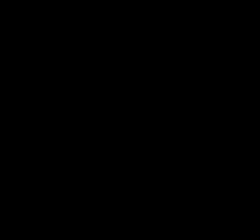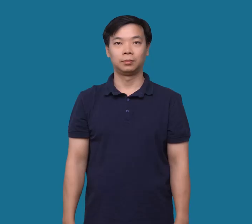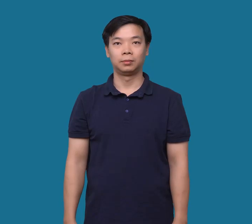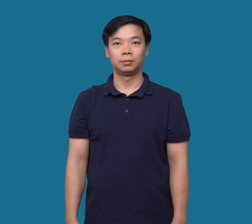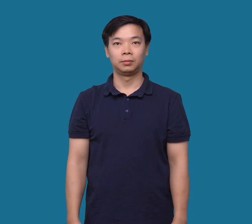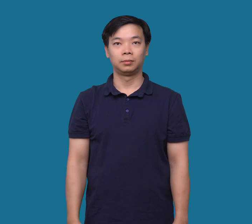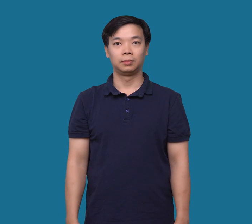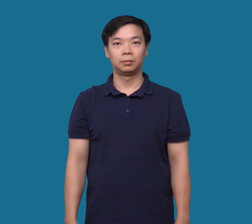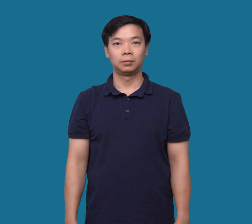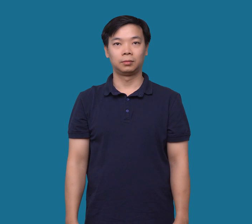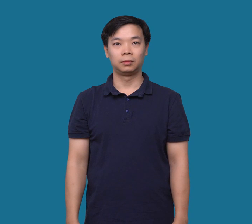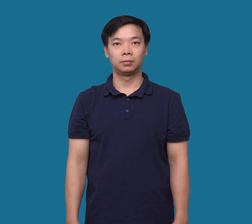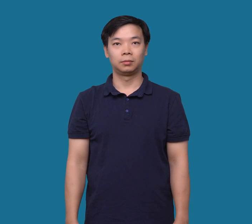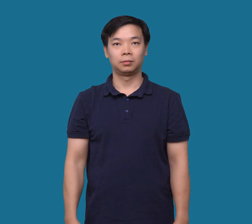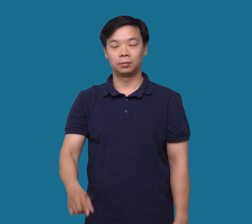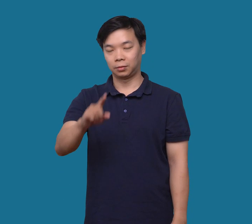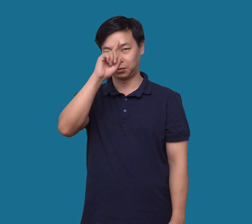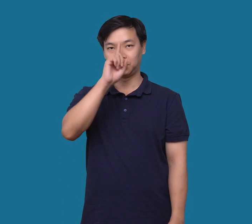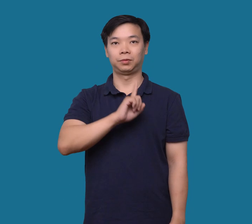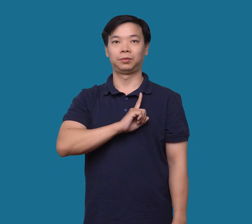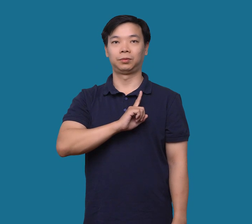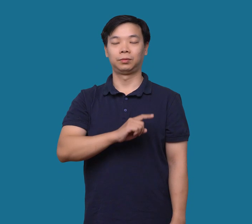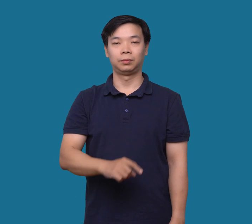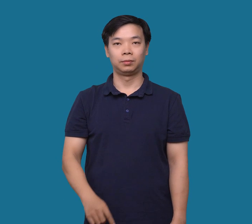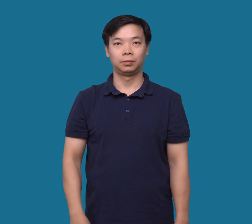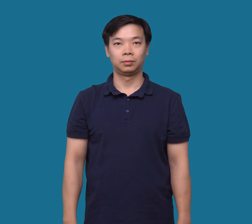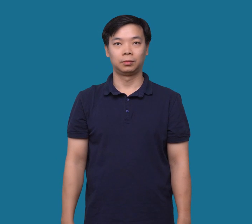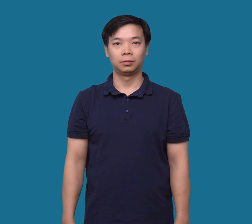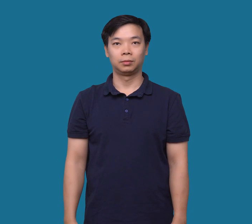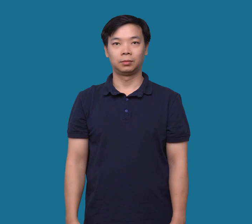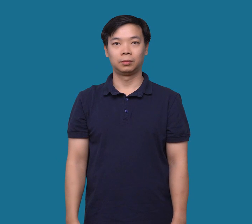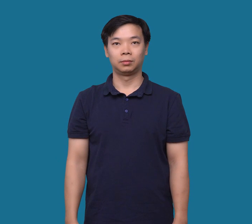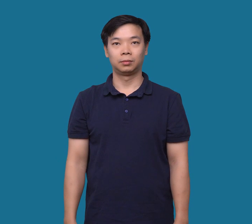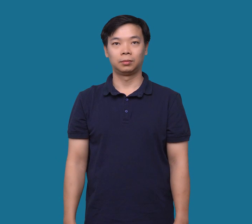tự tin